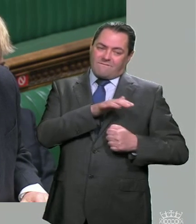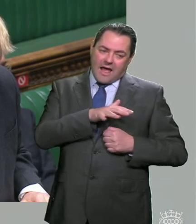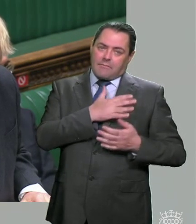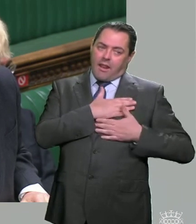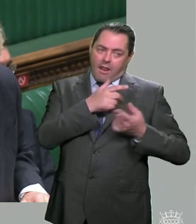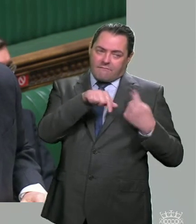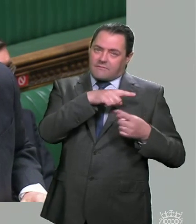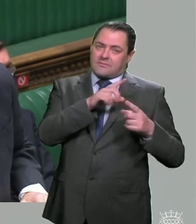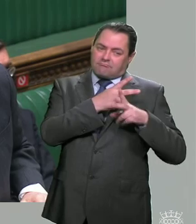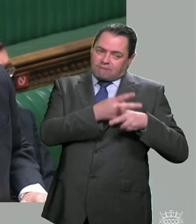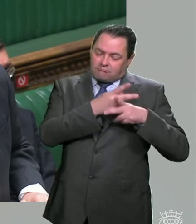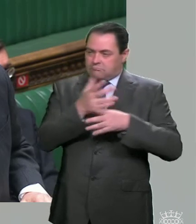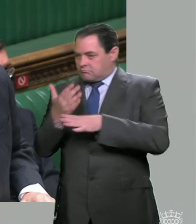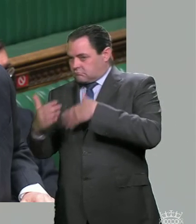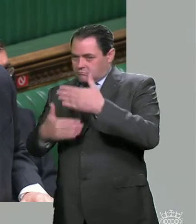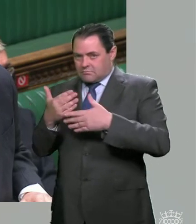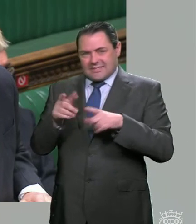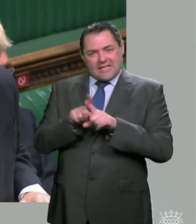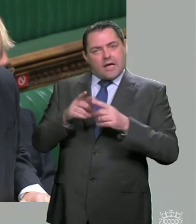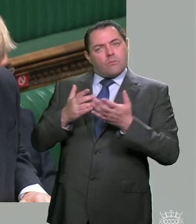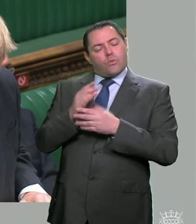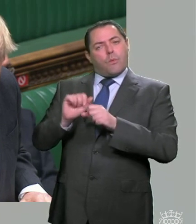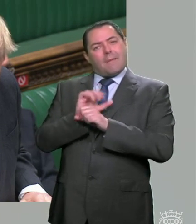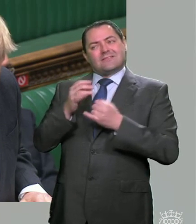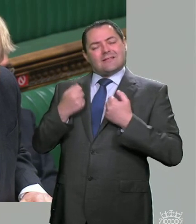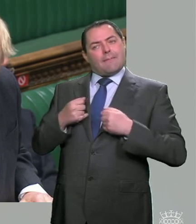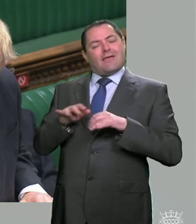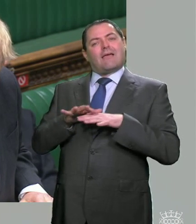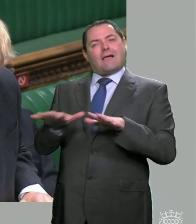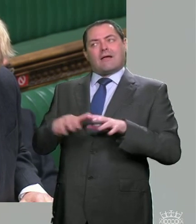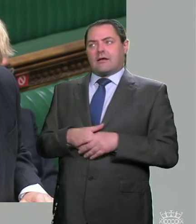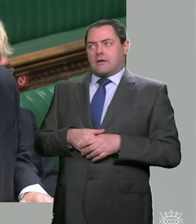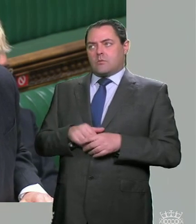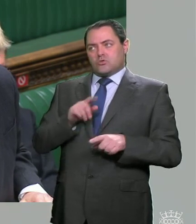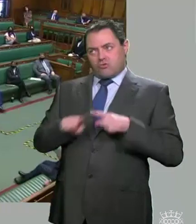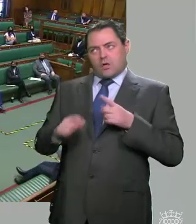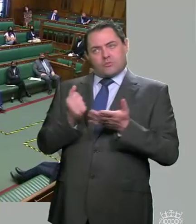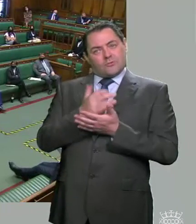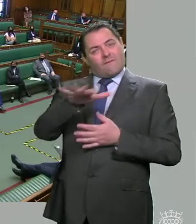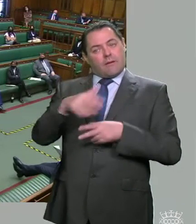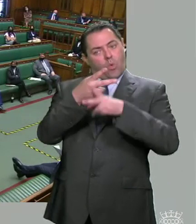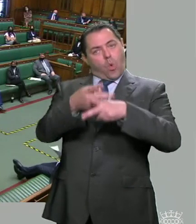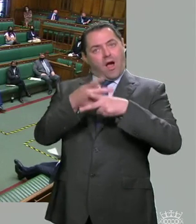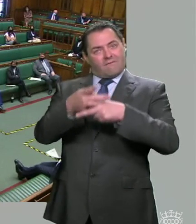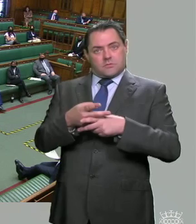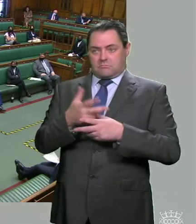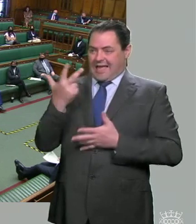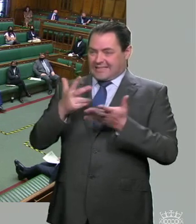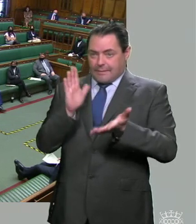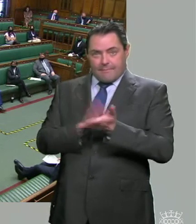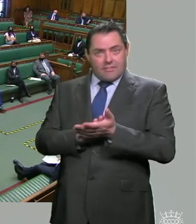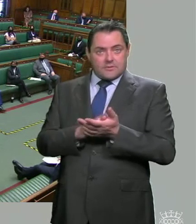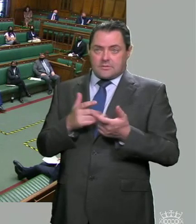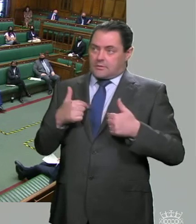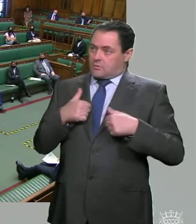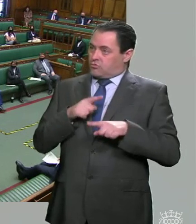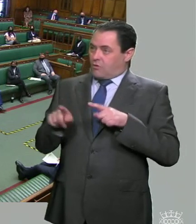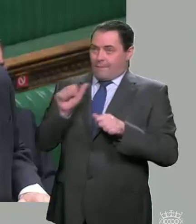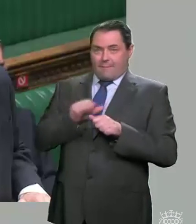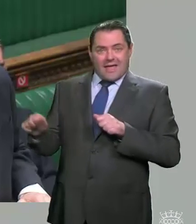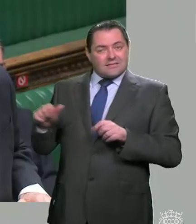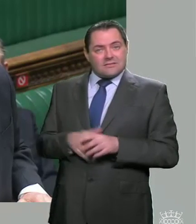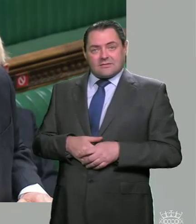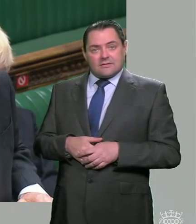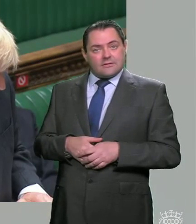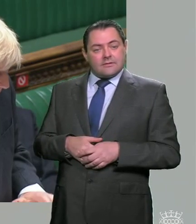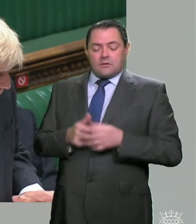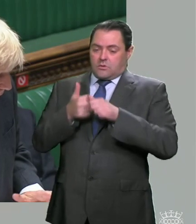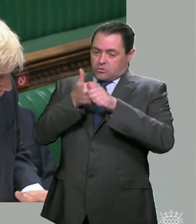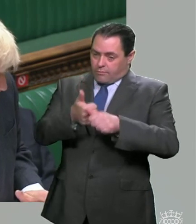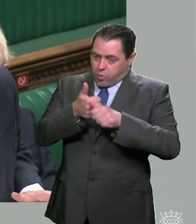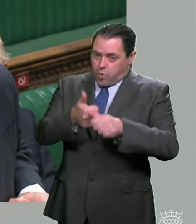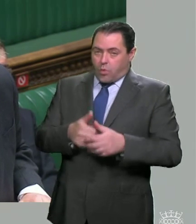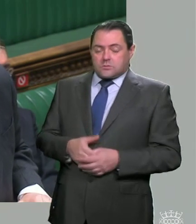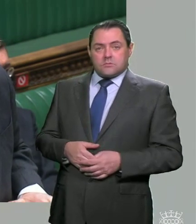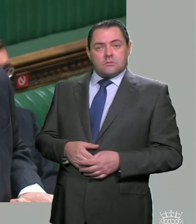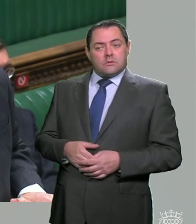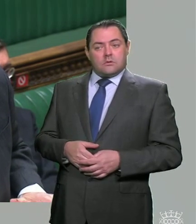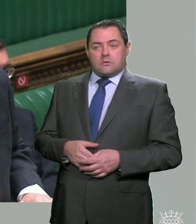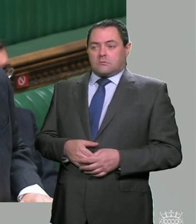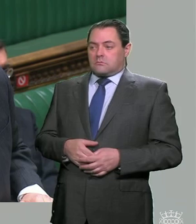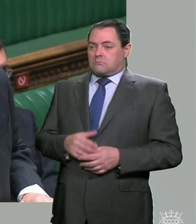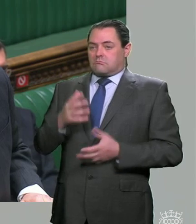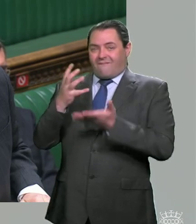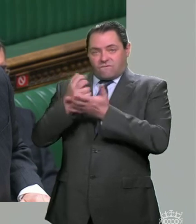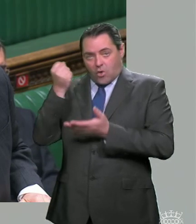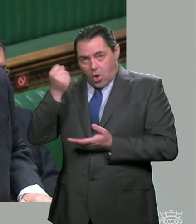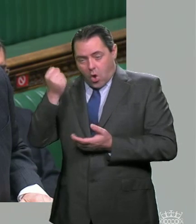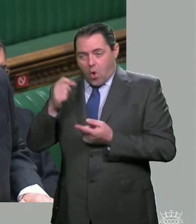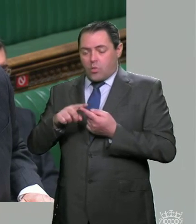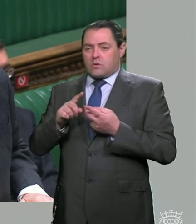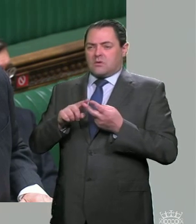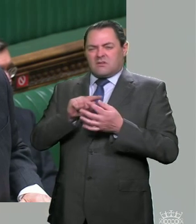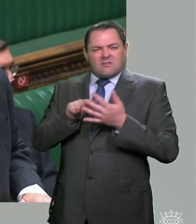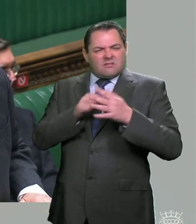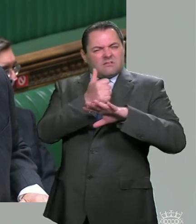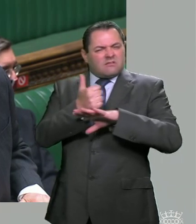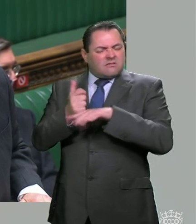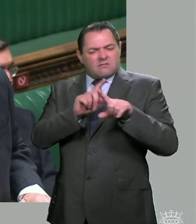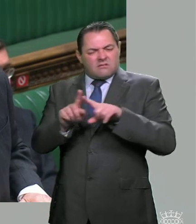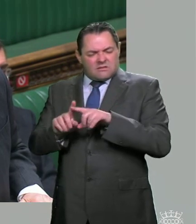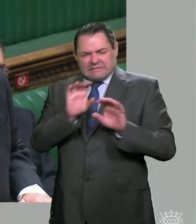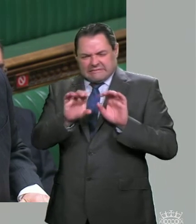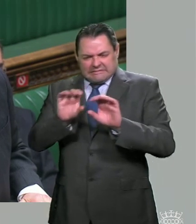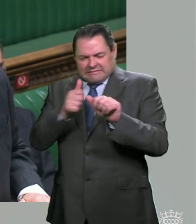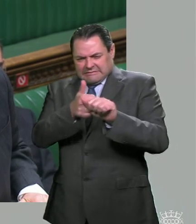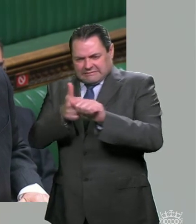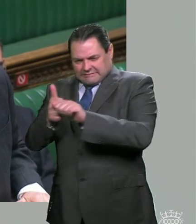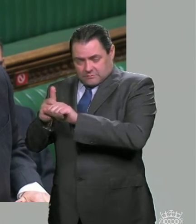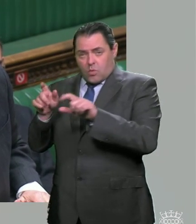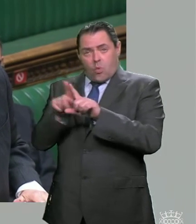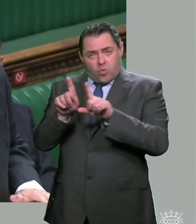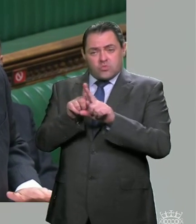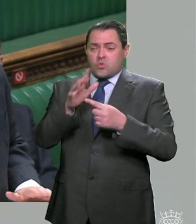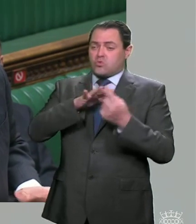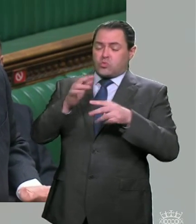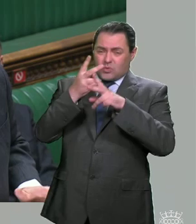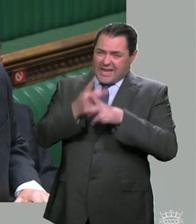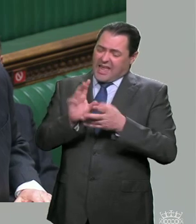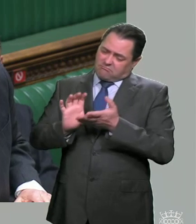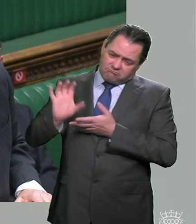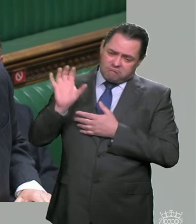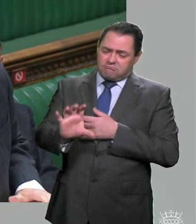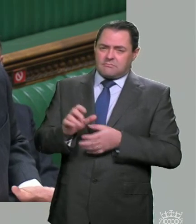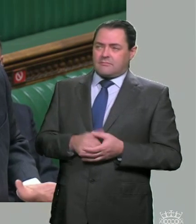What we have tried to do, as I have just said, is to look after families through the last 18 months to the best of this country’s ability, supporting them with furlough and with all sorts of schemes, in addition to putting unprecedented sums into social care.